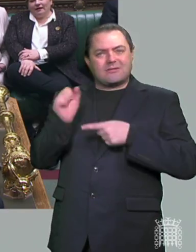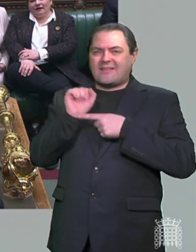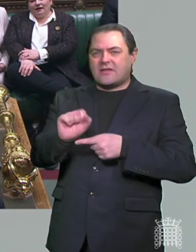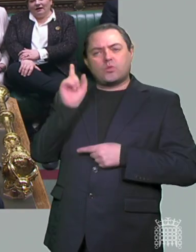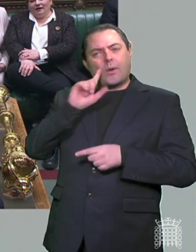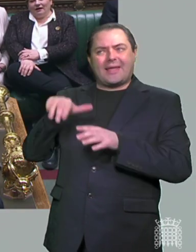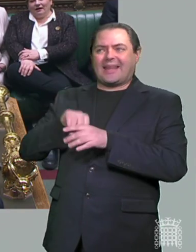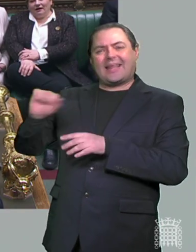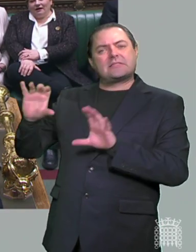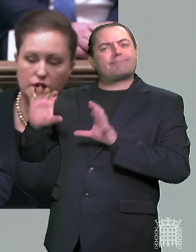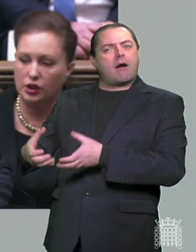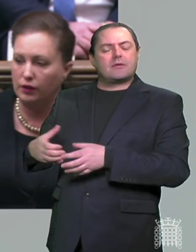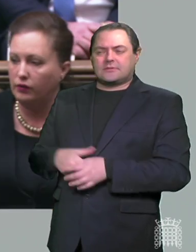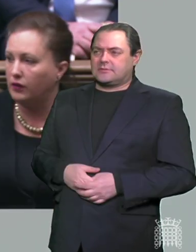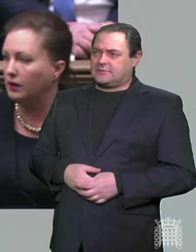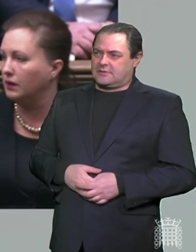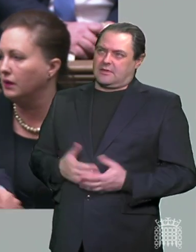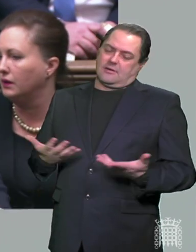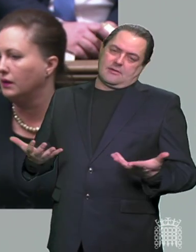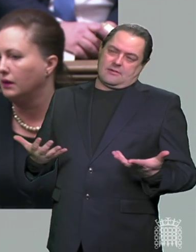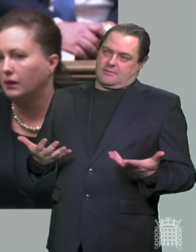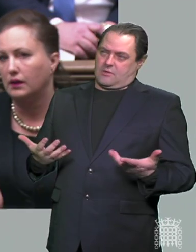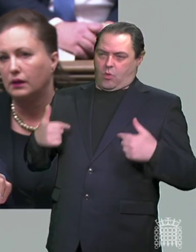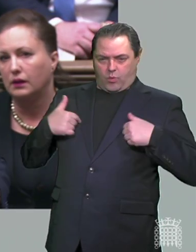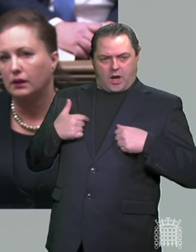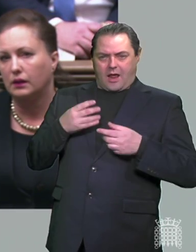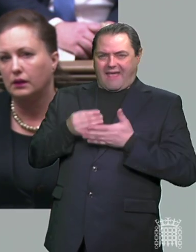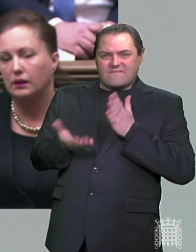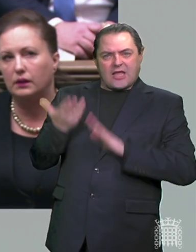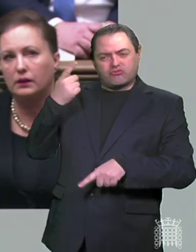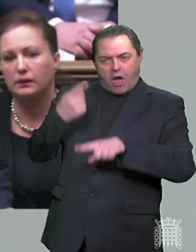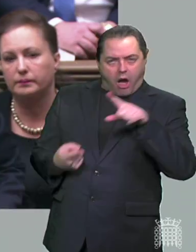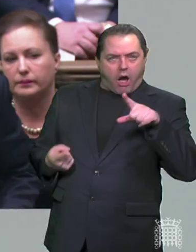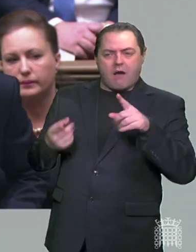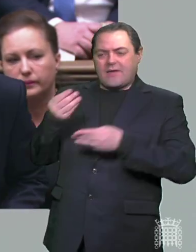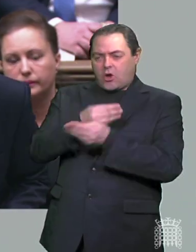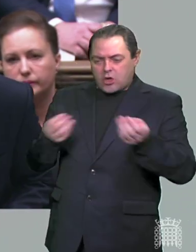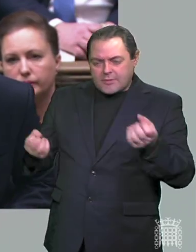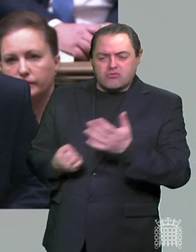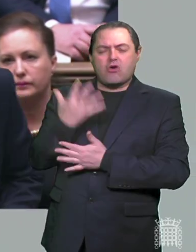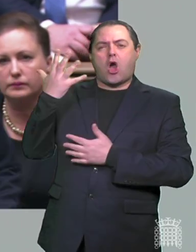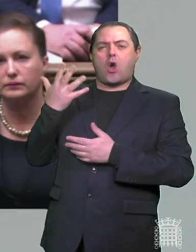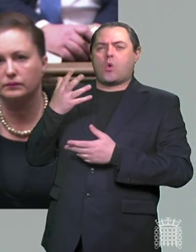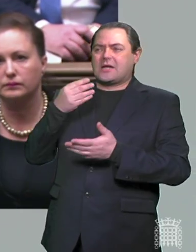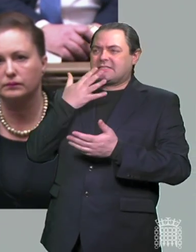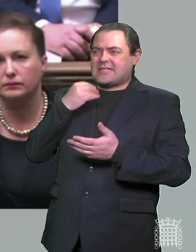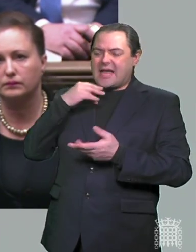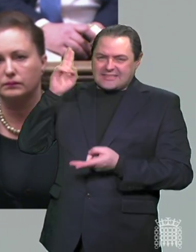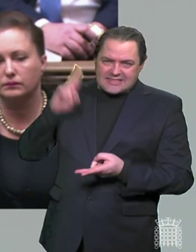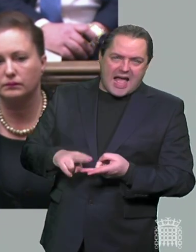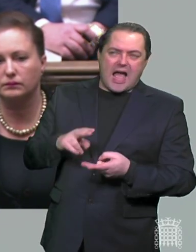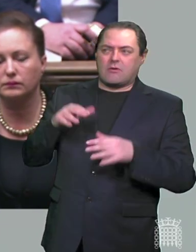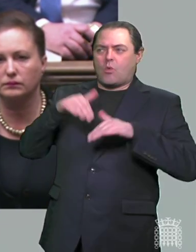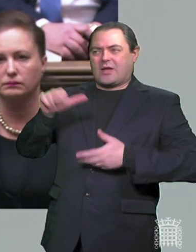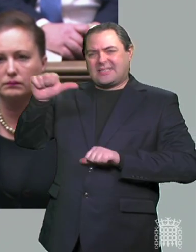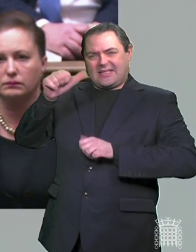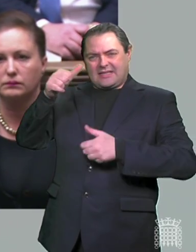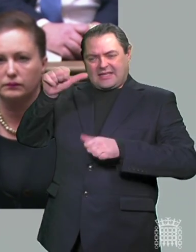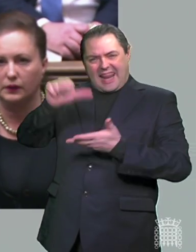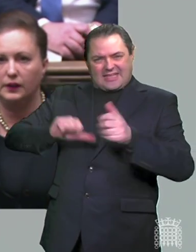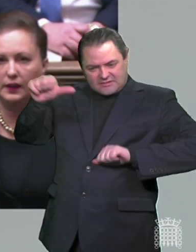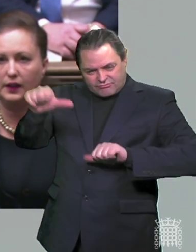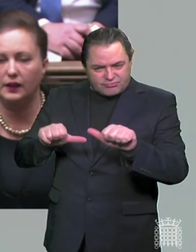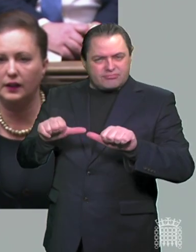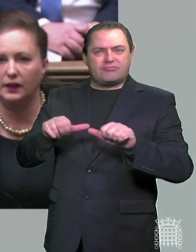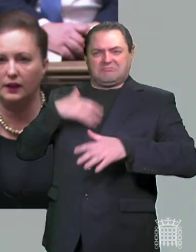We are getting on: we are halving inflation, we are growing the economy, we are reducing debt, we are cutting waiting lists and we are stopping the boats.